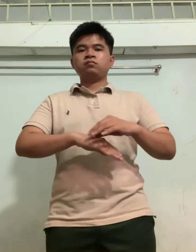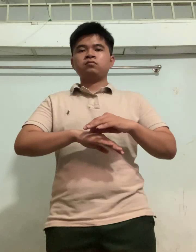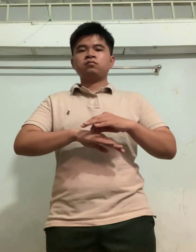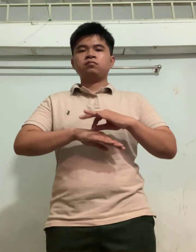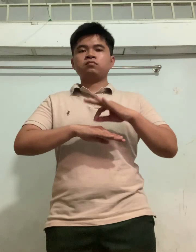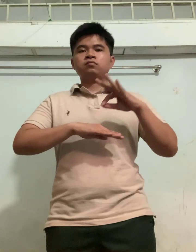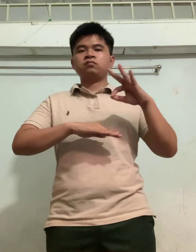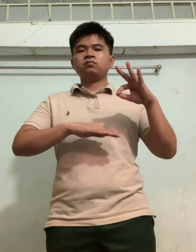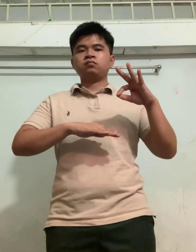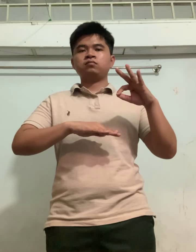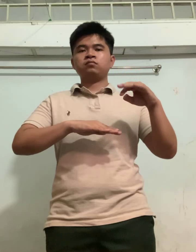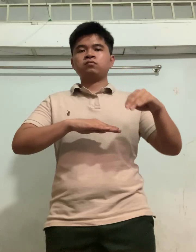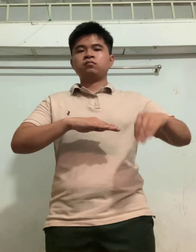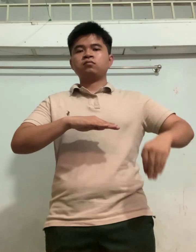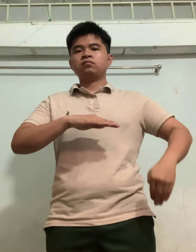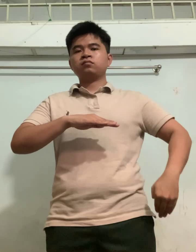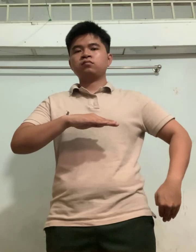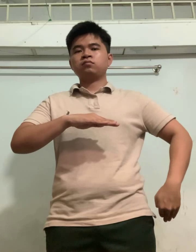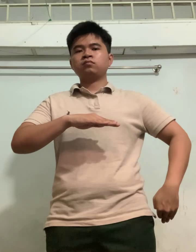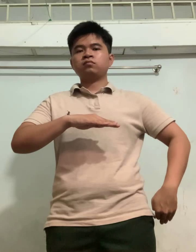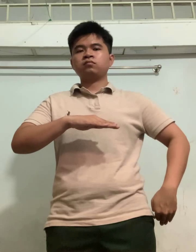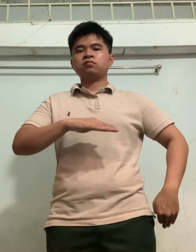tuan sau